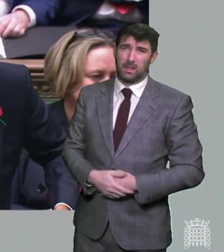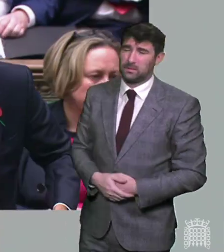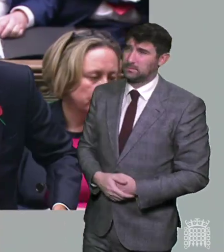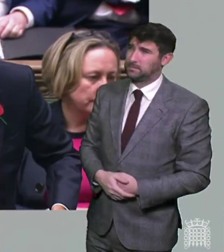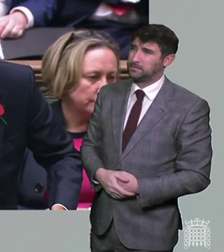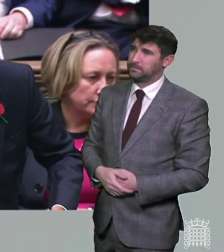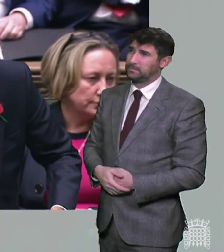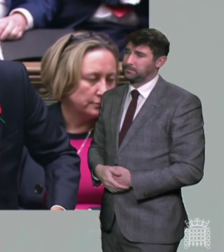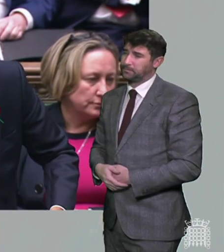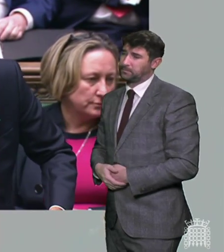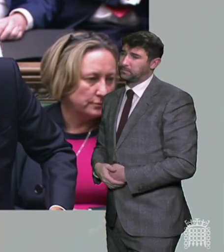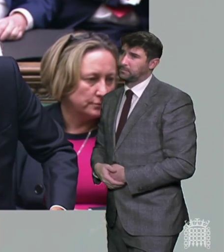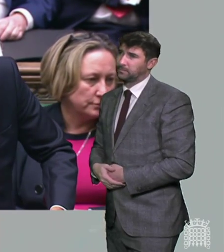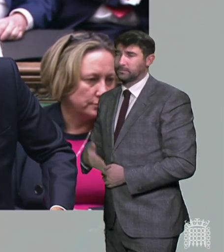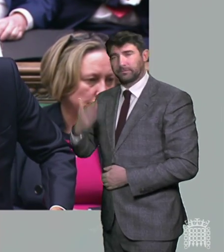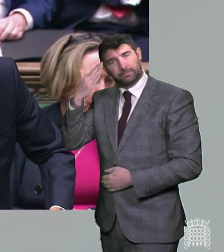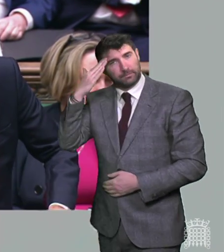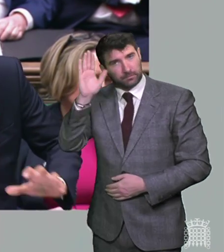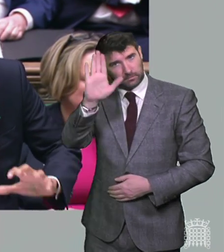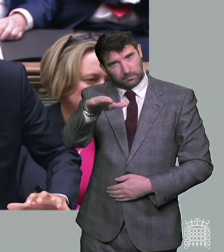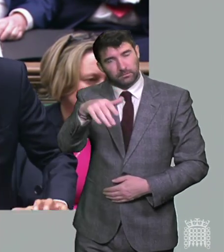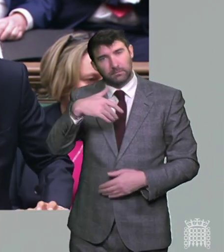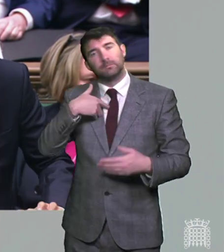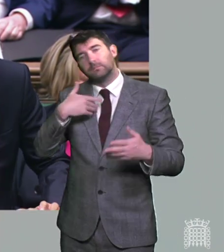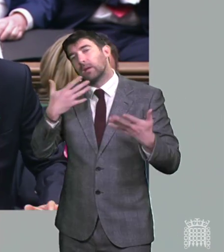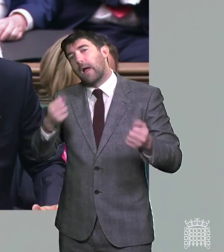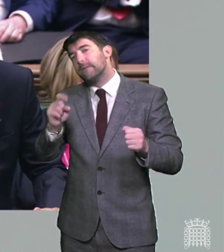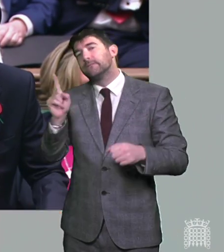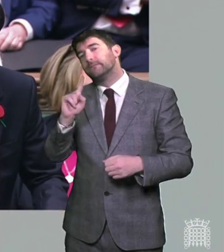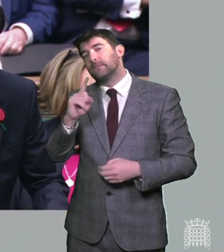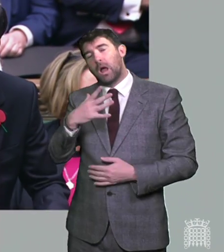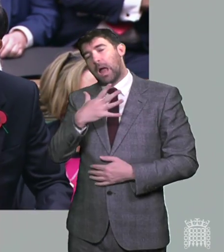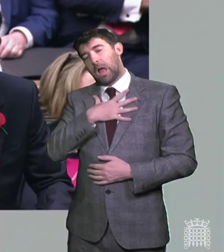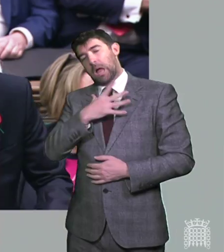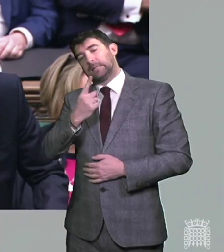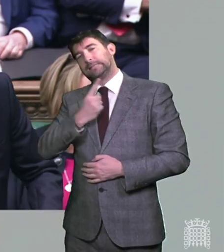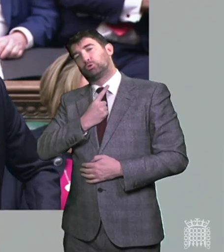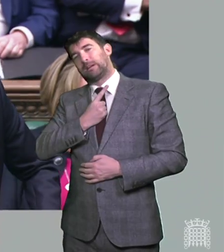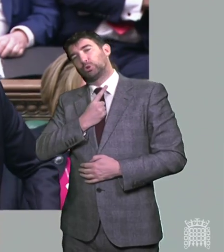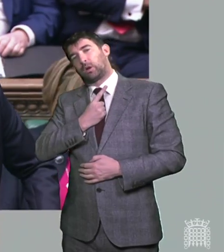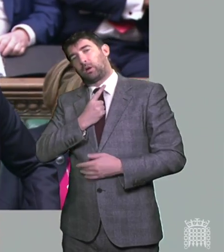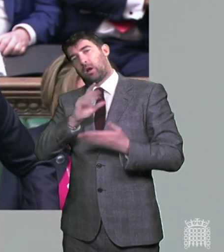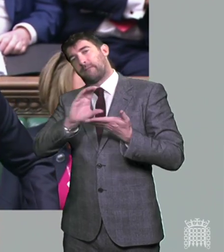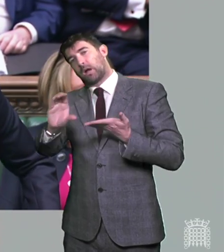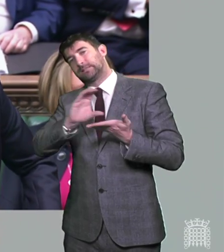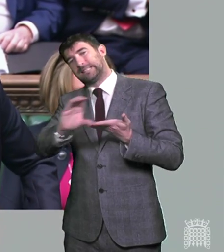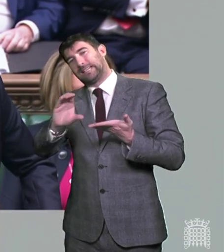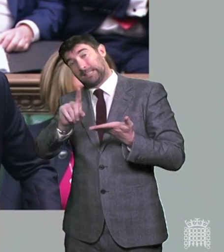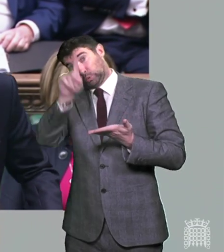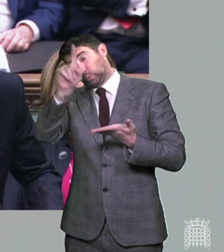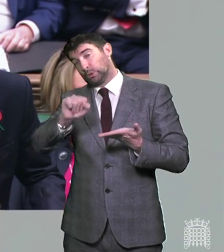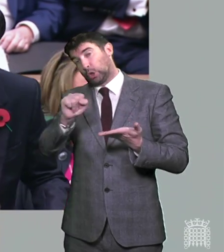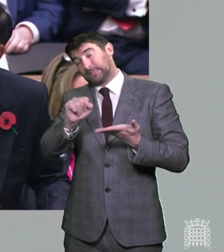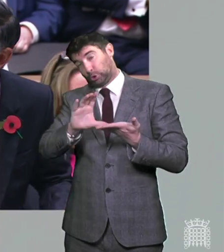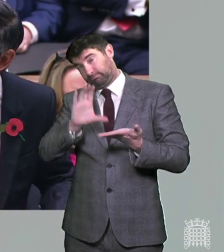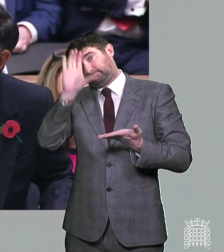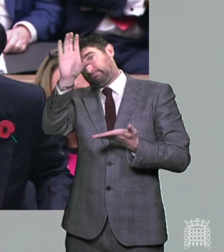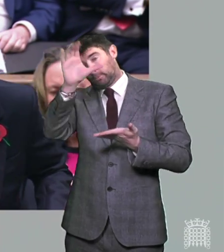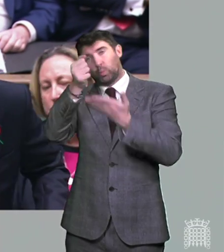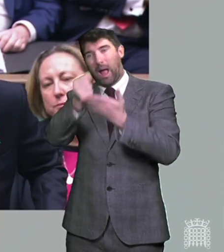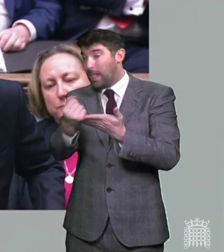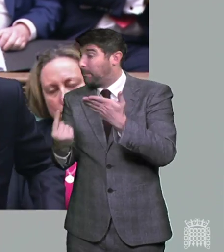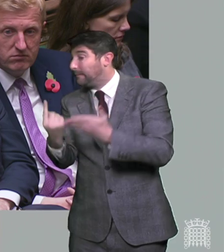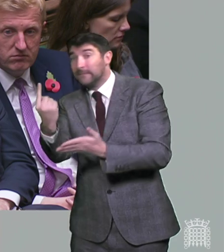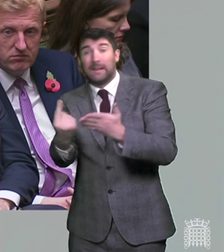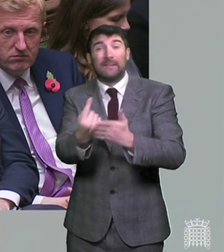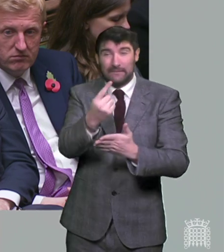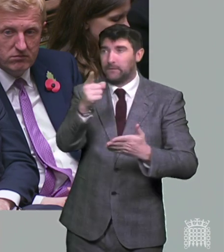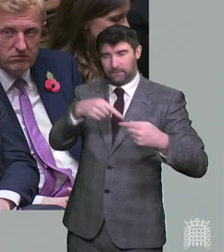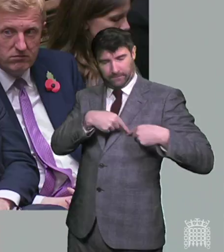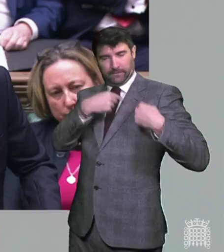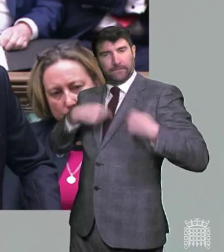What I can tell the honourable Gentleman is that we also provided discretionary funding, which was supplied to the Scottish Government through the Barnett formula, especially to deal with cases like the one that he has raised.